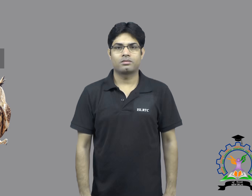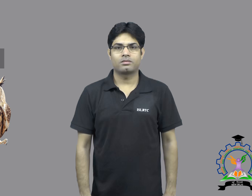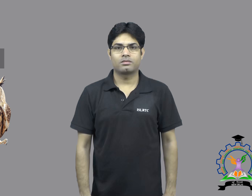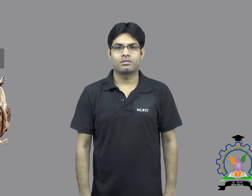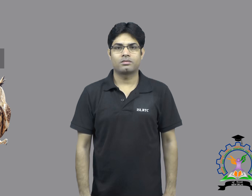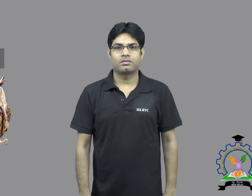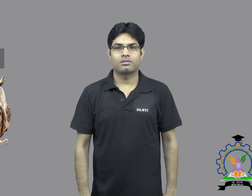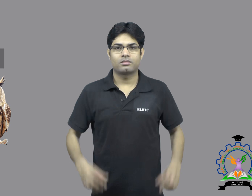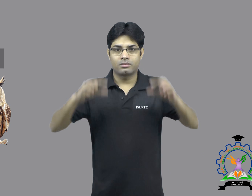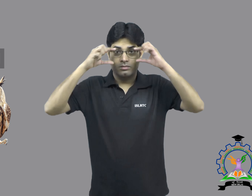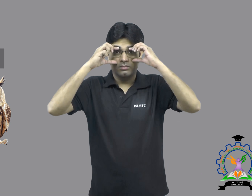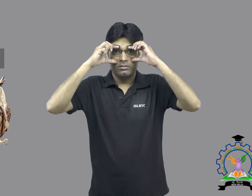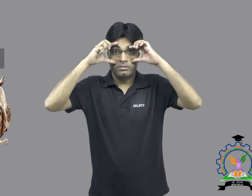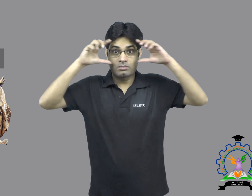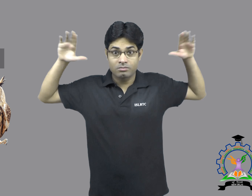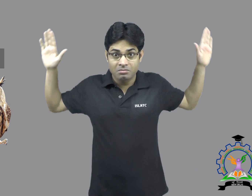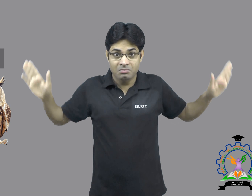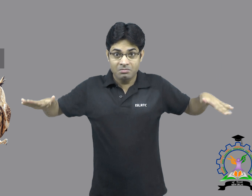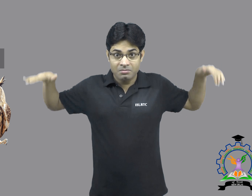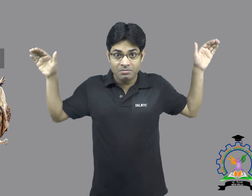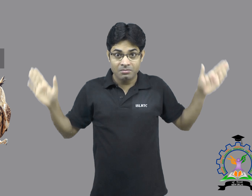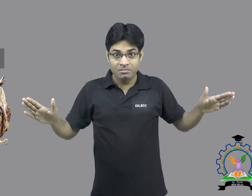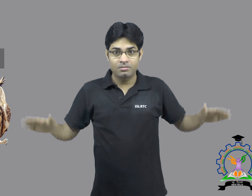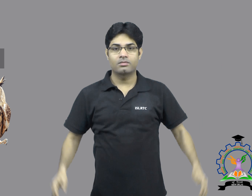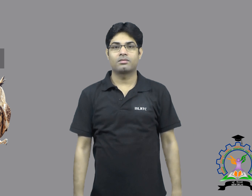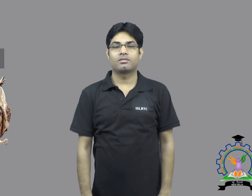Owl